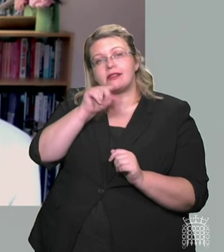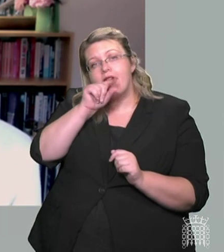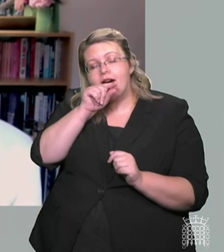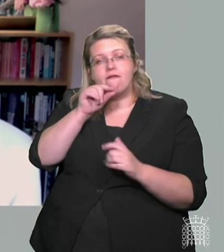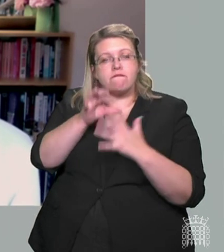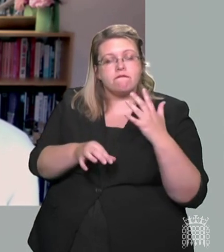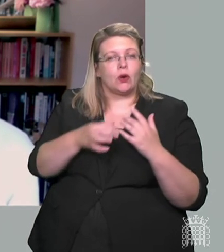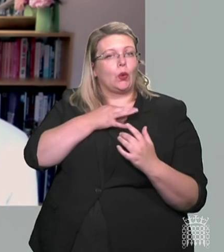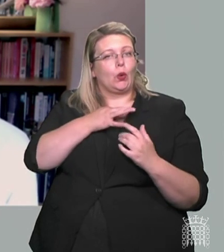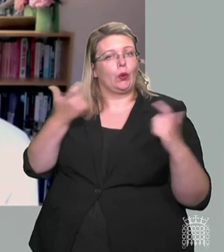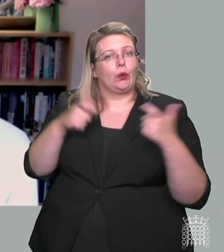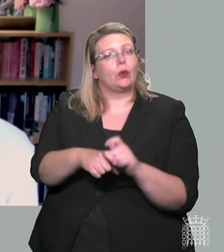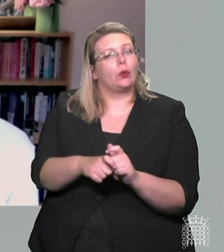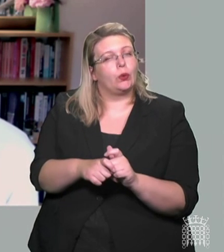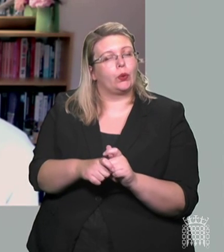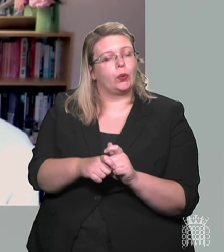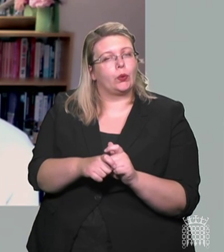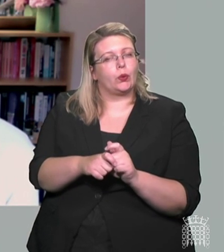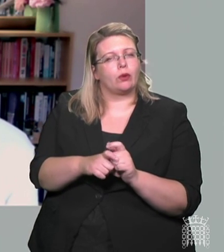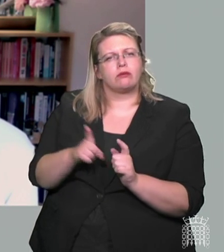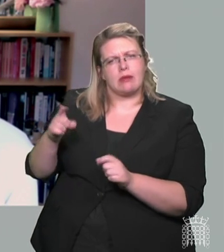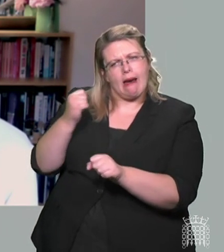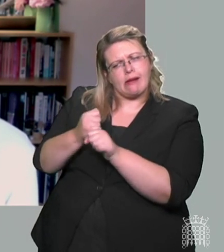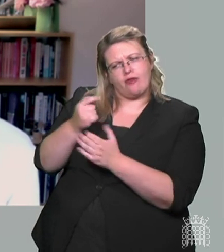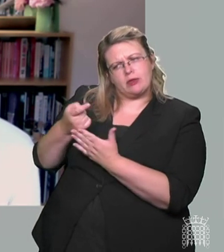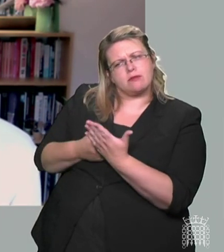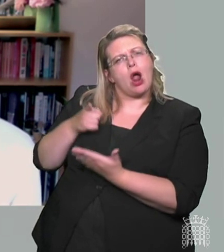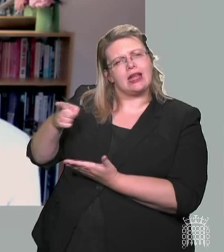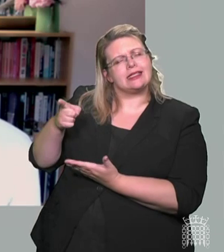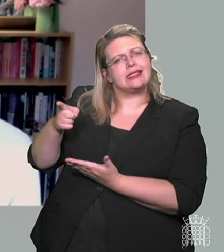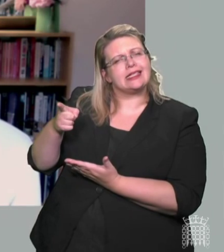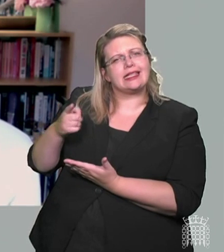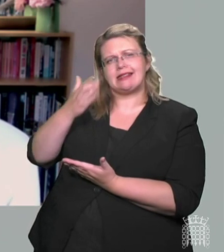The Conservative Chair of our Committee, the right honourable Member for Ludlow , says that Government policies too often remain